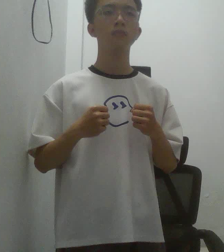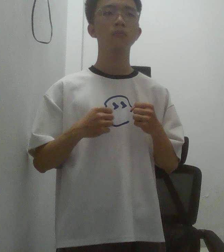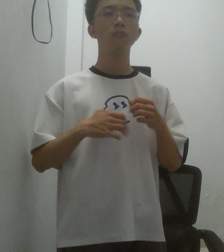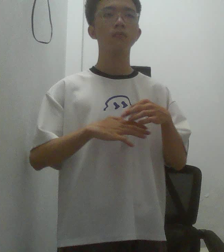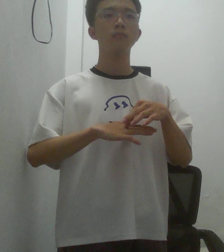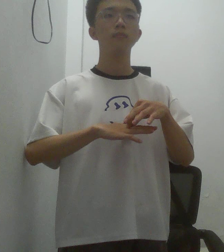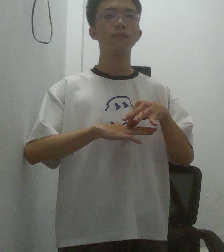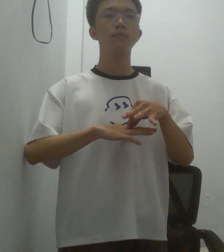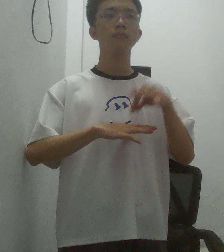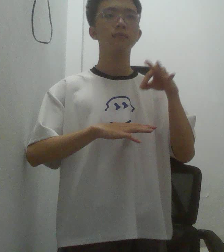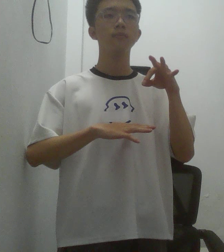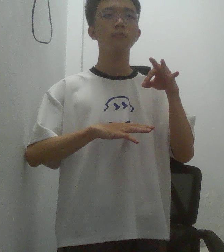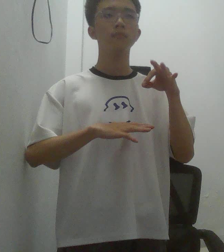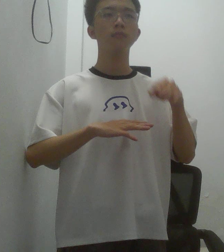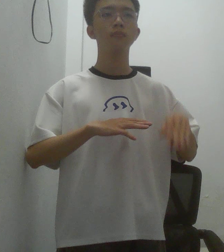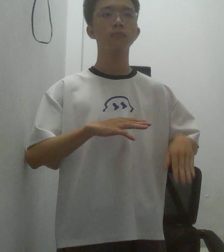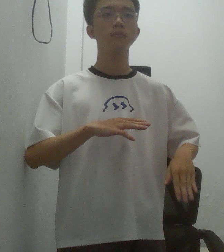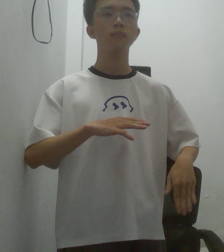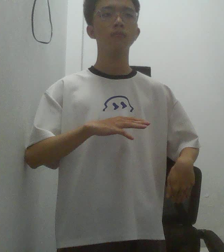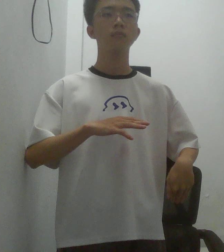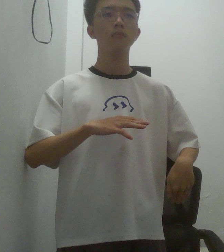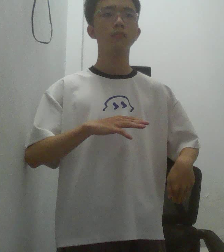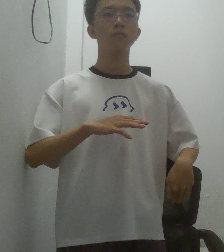tuan sau